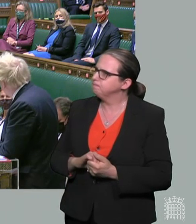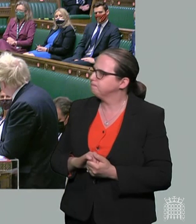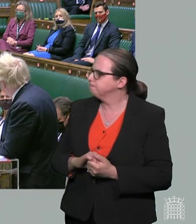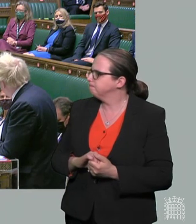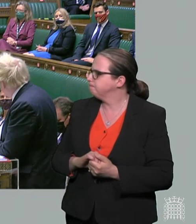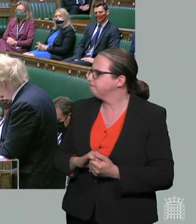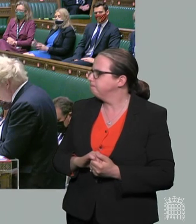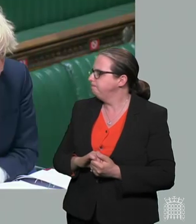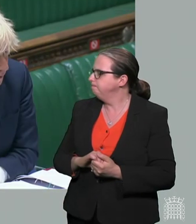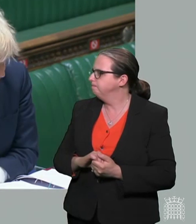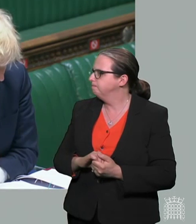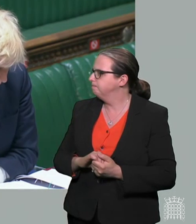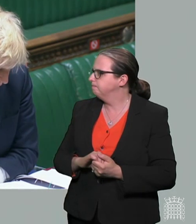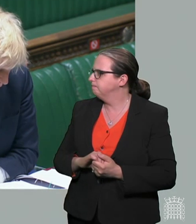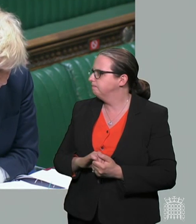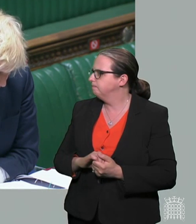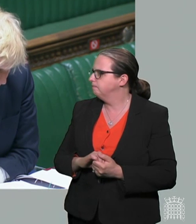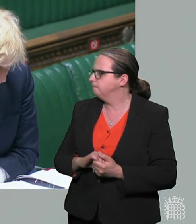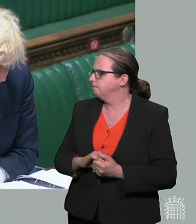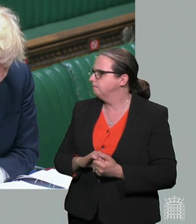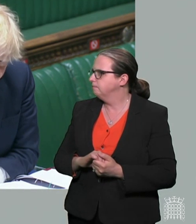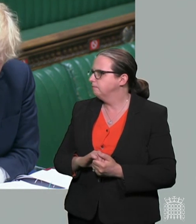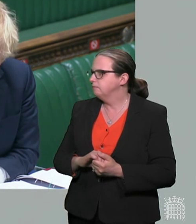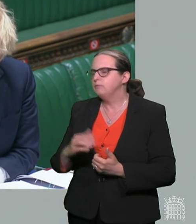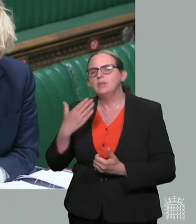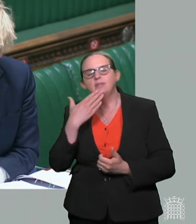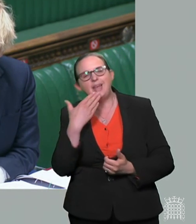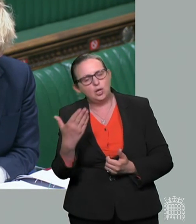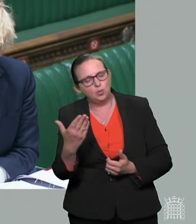I thank my honourable Friend very much for his opening point.